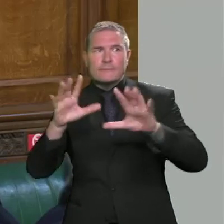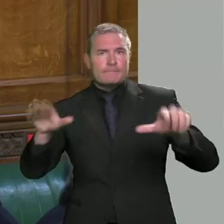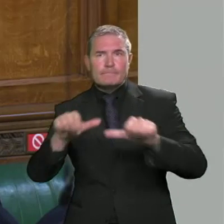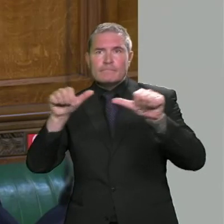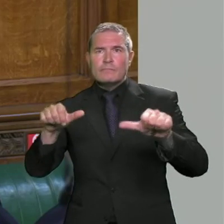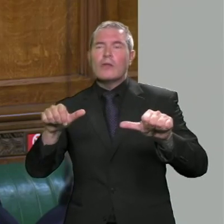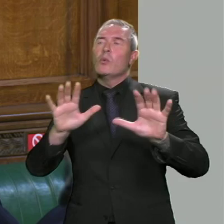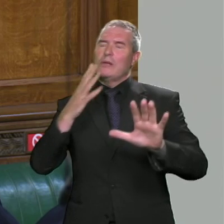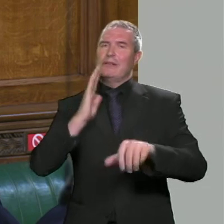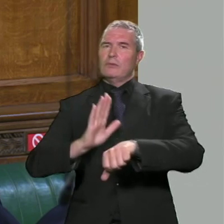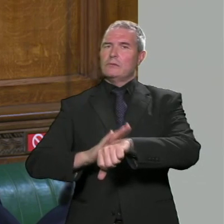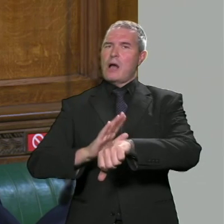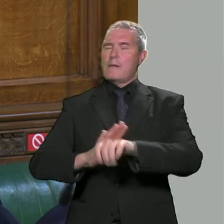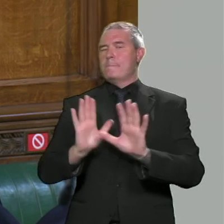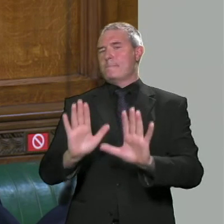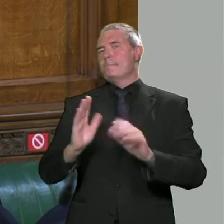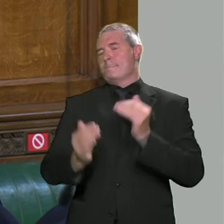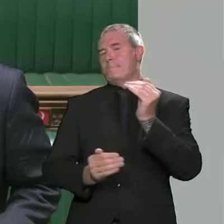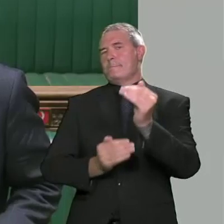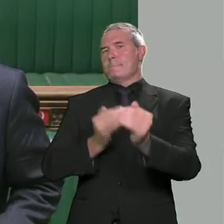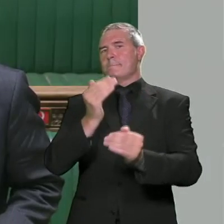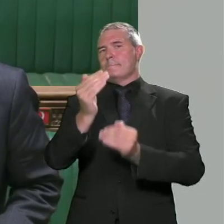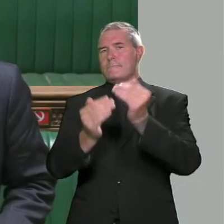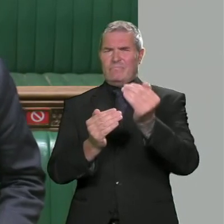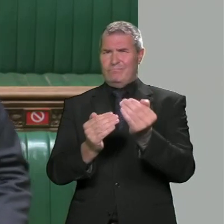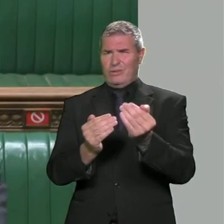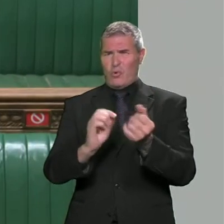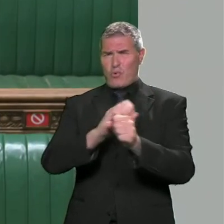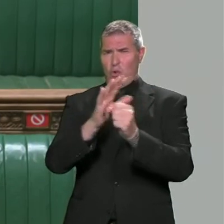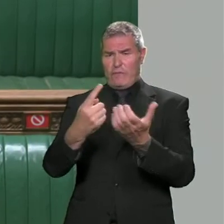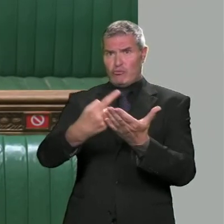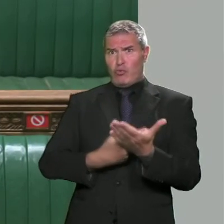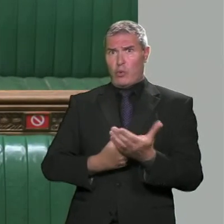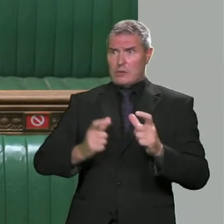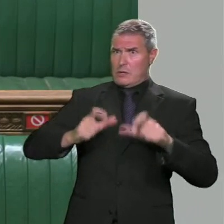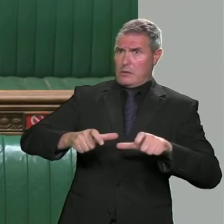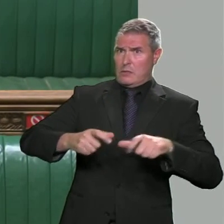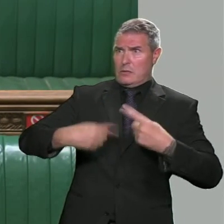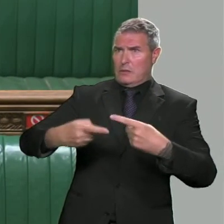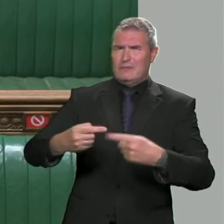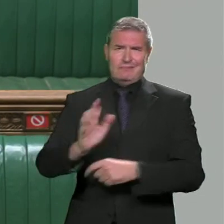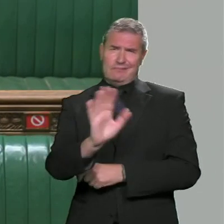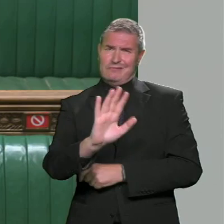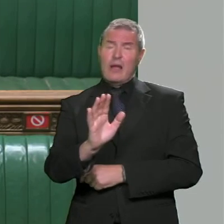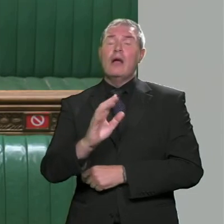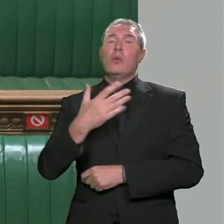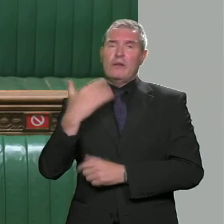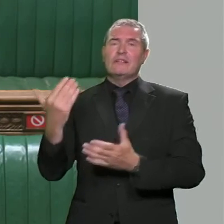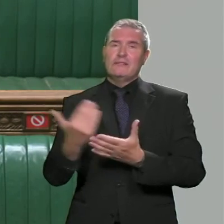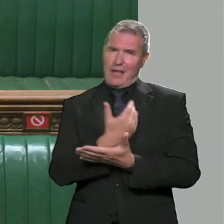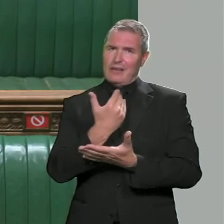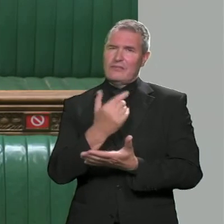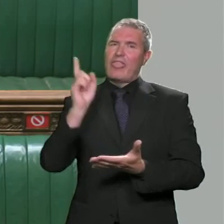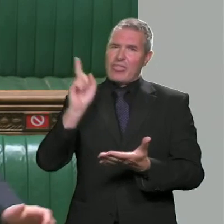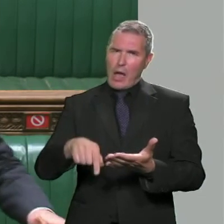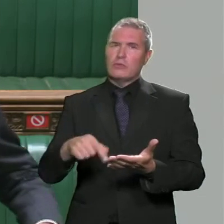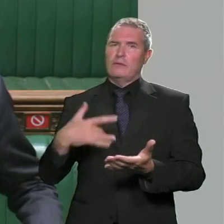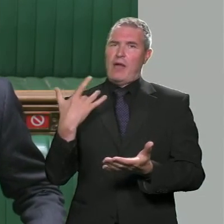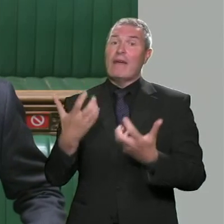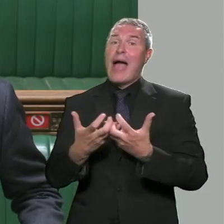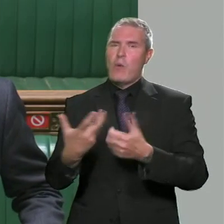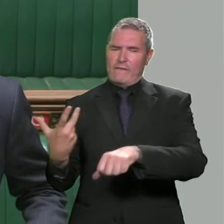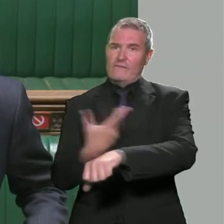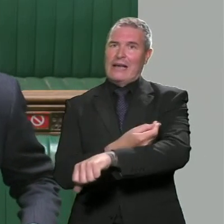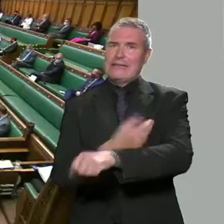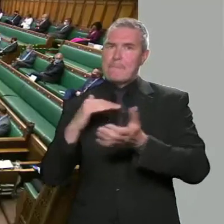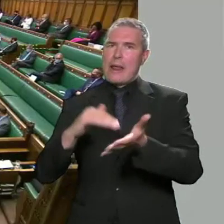I think that we need to give it a little more time, as I have explained, to save many thousands more lives by vaccinating millions more people.